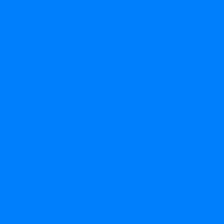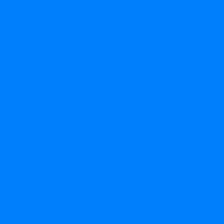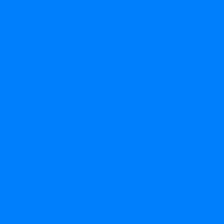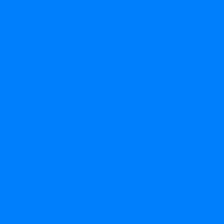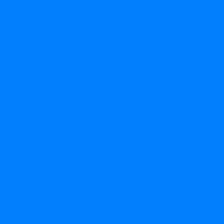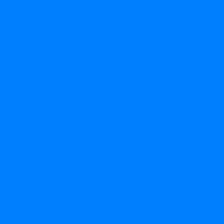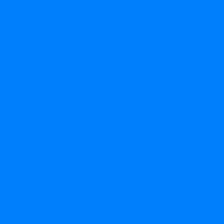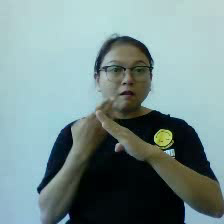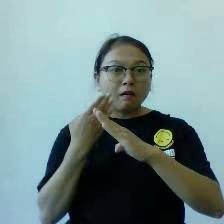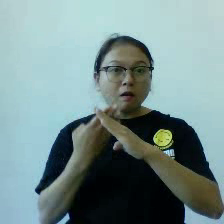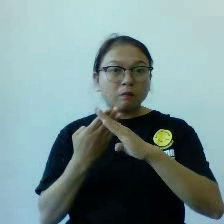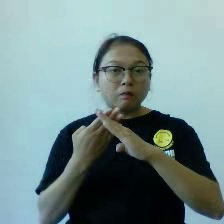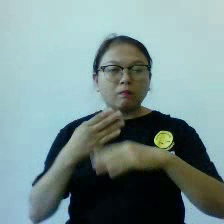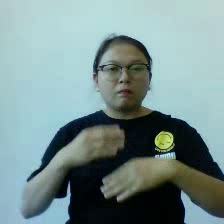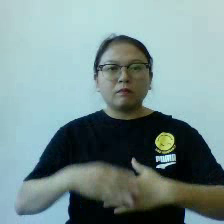Trường học